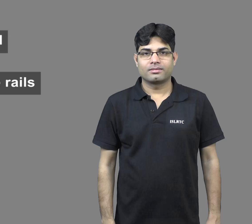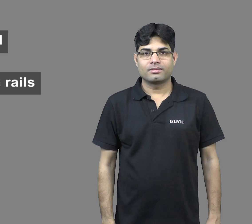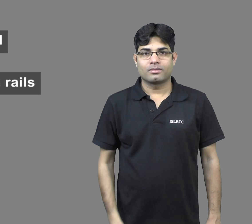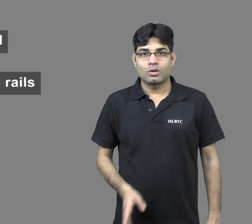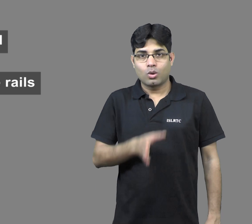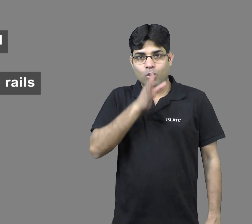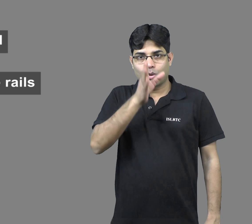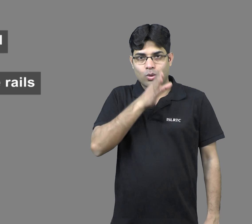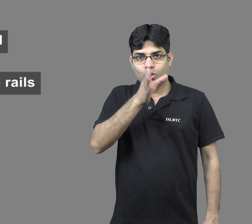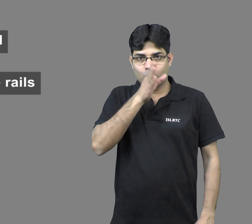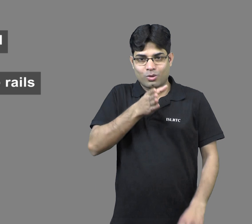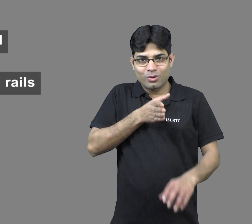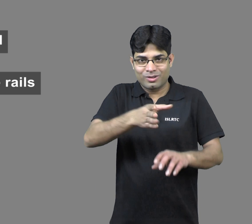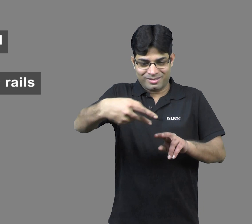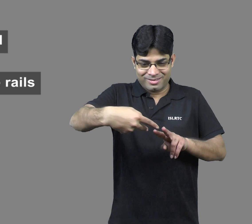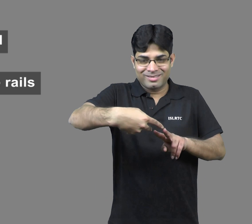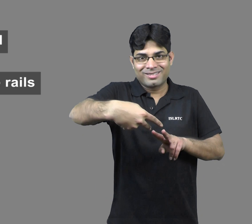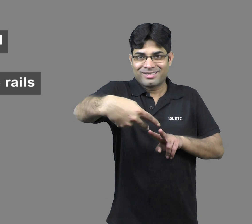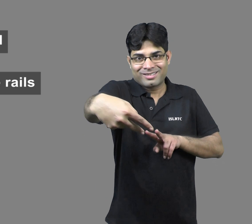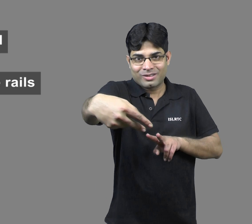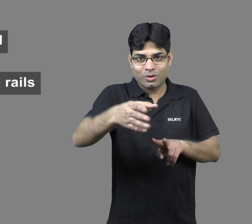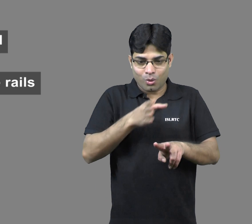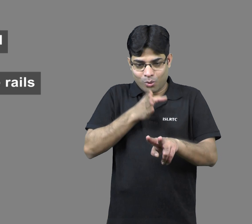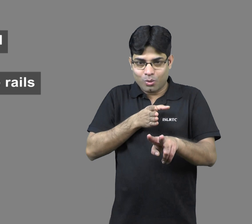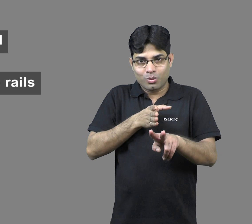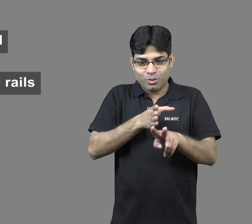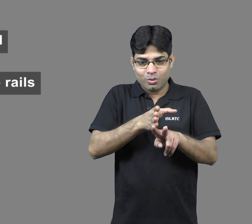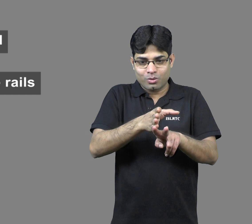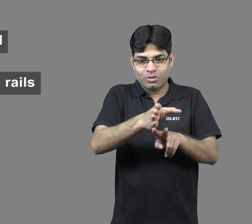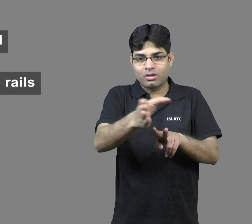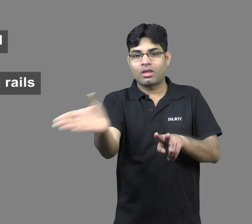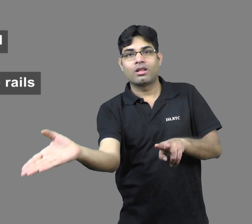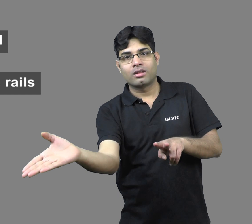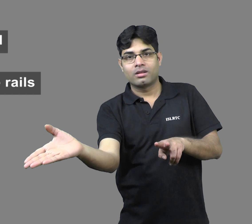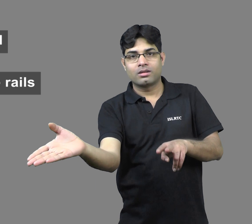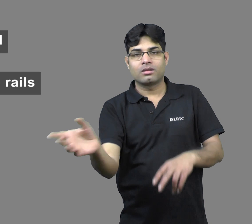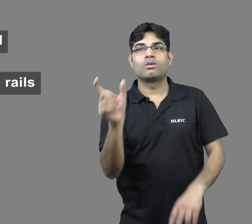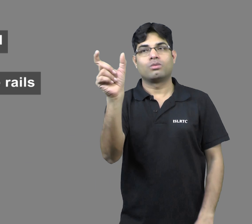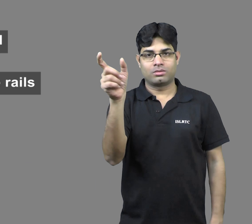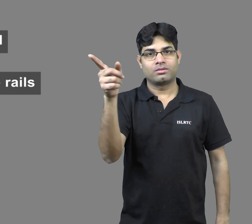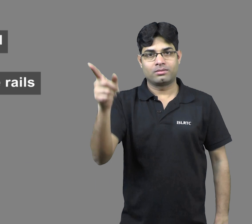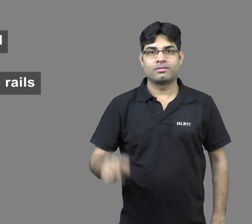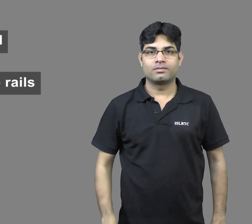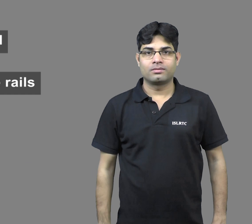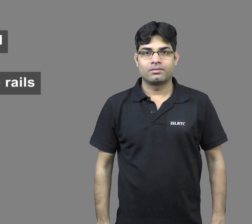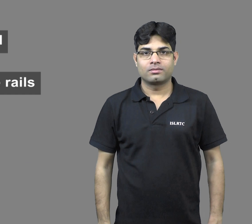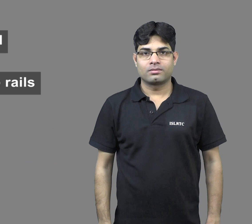Derail Go Off the Rails